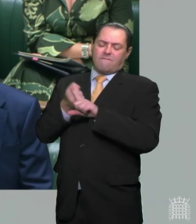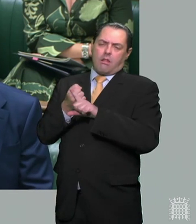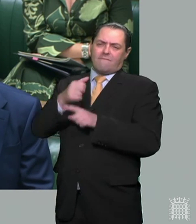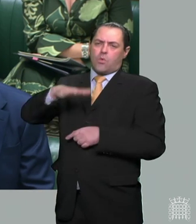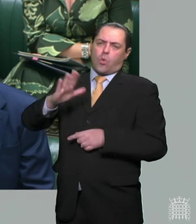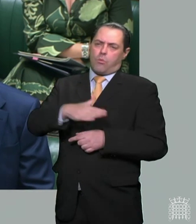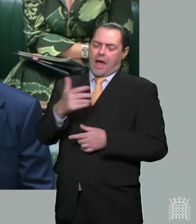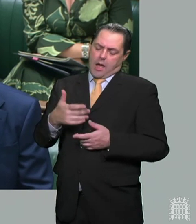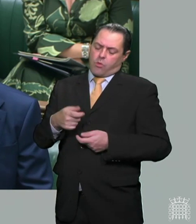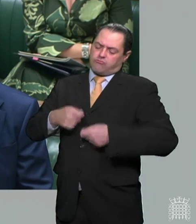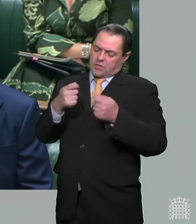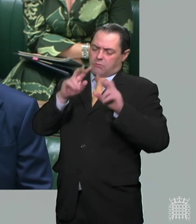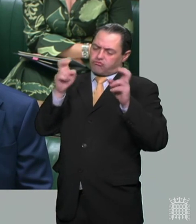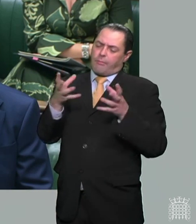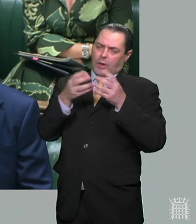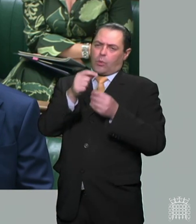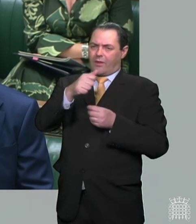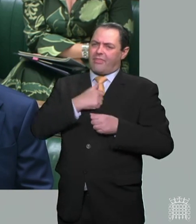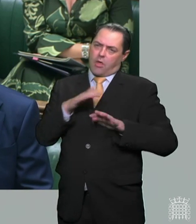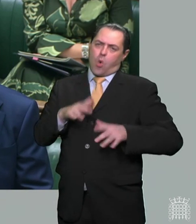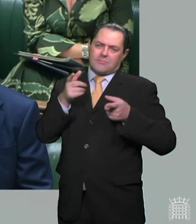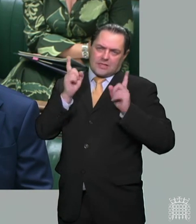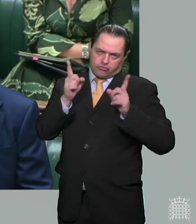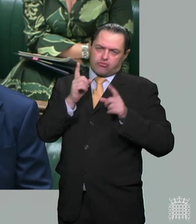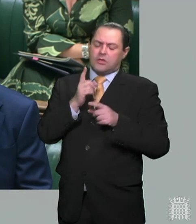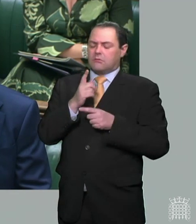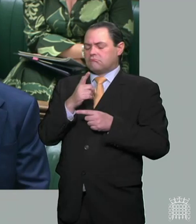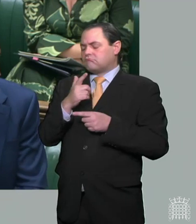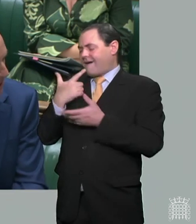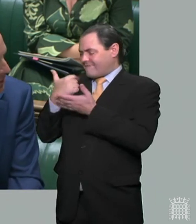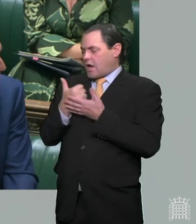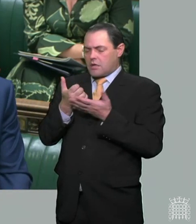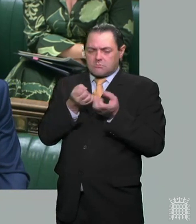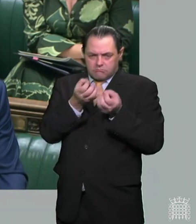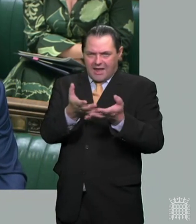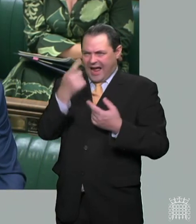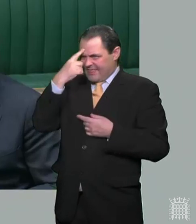I will of course pass on his suggestion and advice to the Home Secretary.